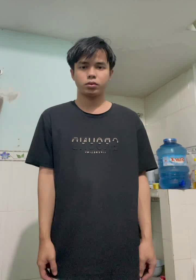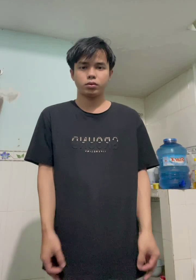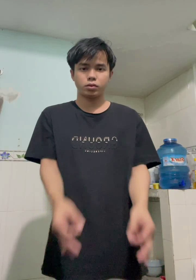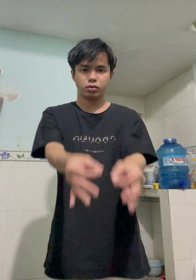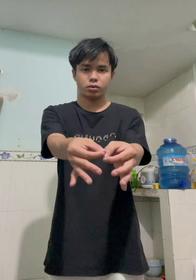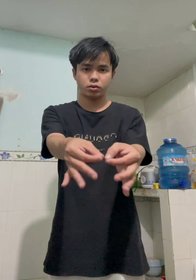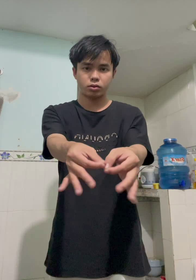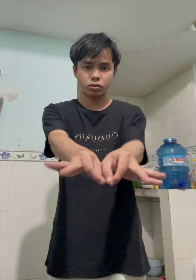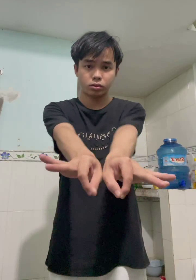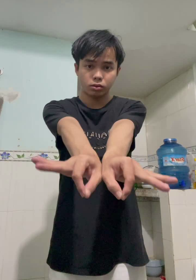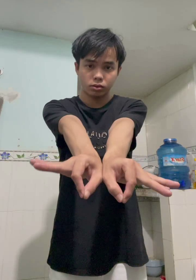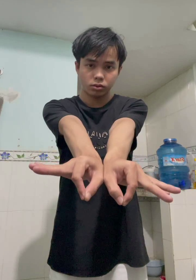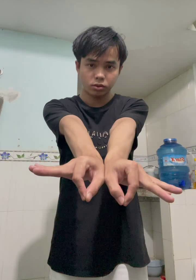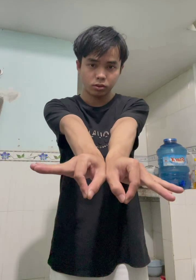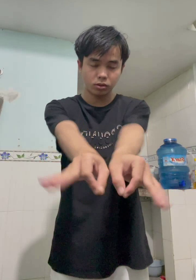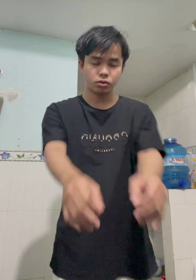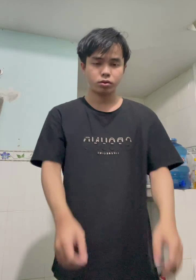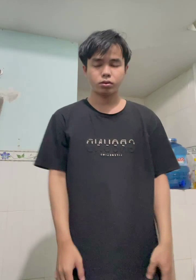cai gi